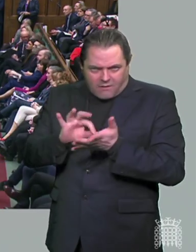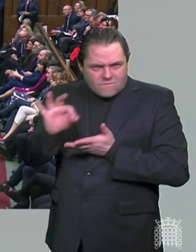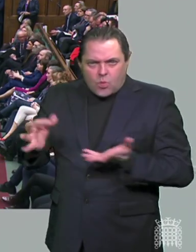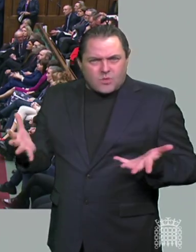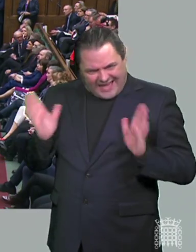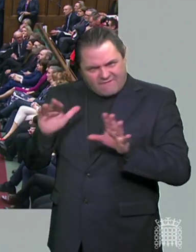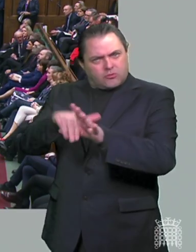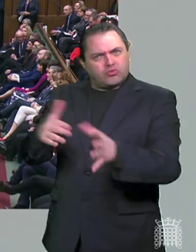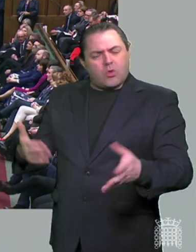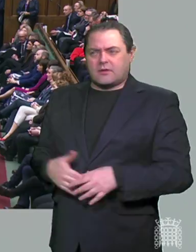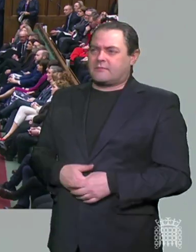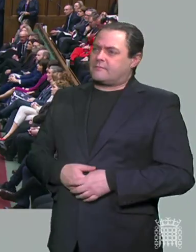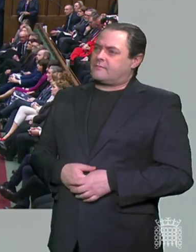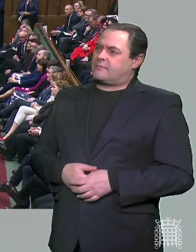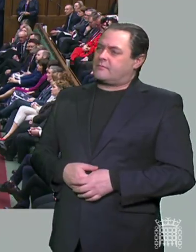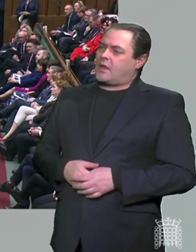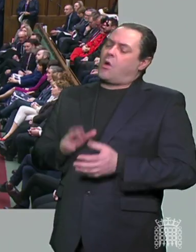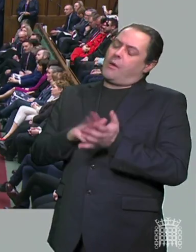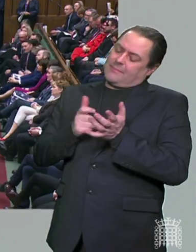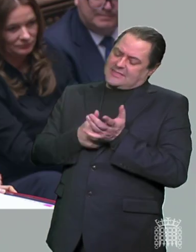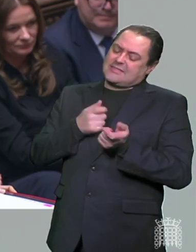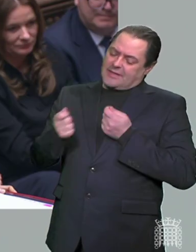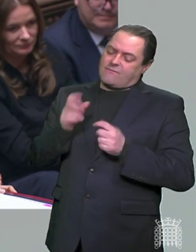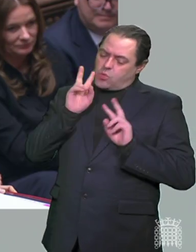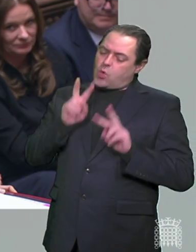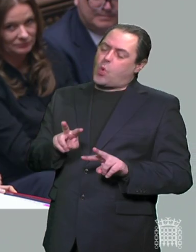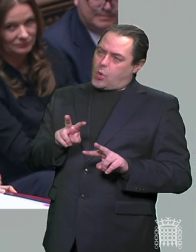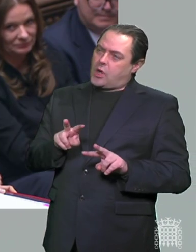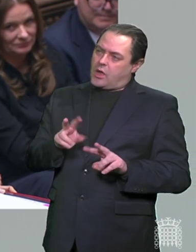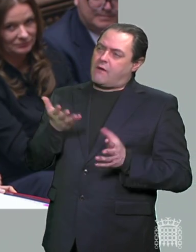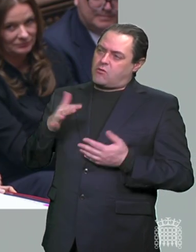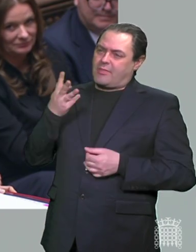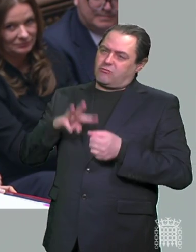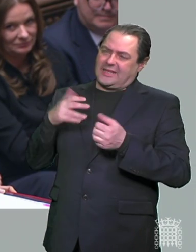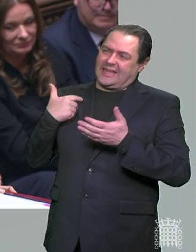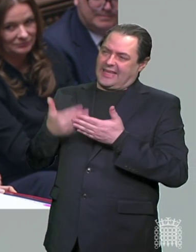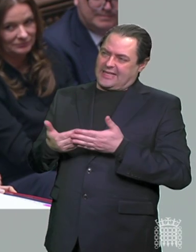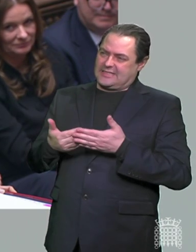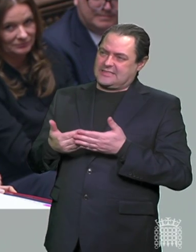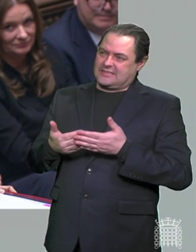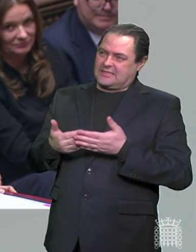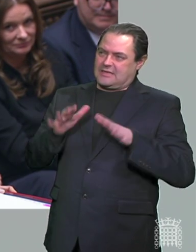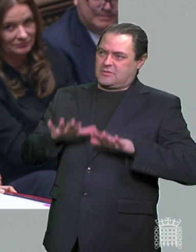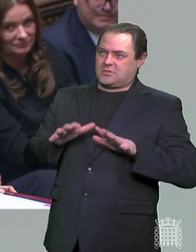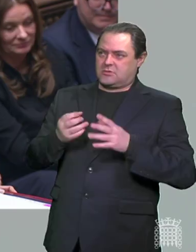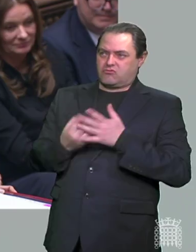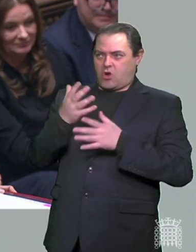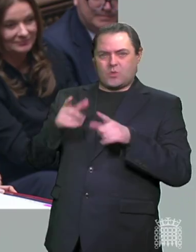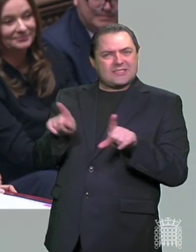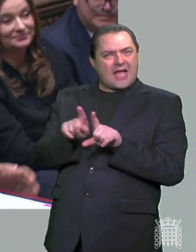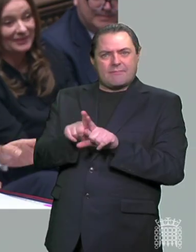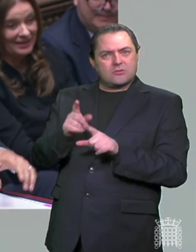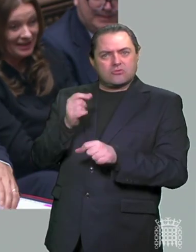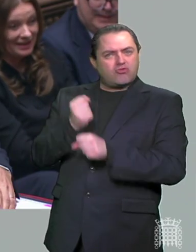If the honourable Member actually looks at it, since Brexit the UK has grown exactly the same as Germany.